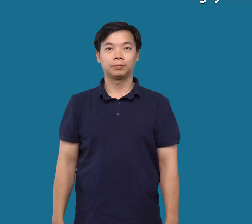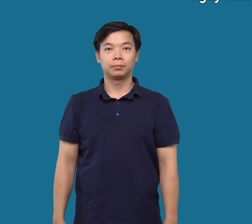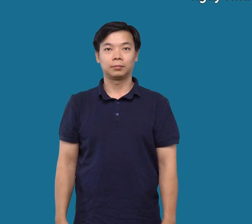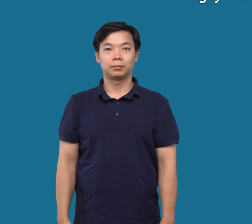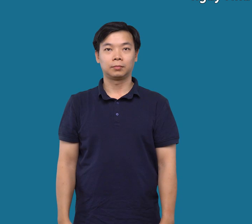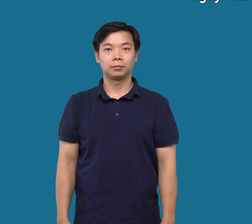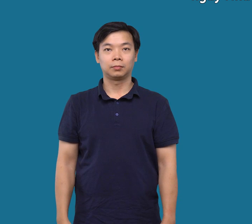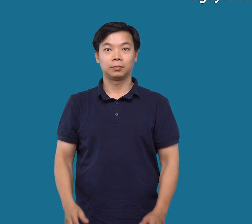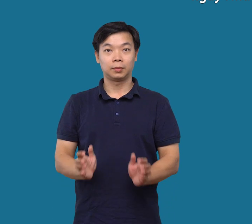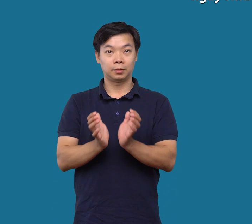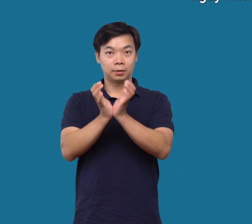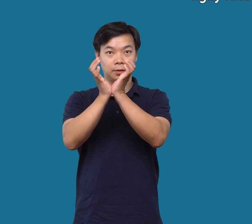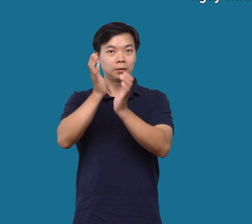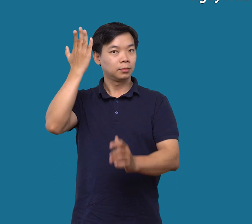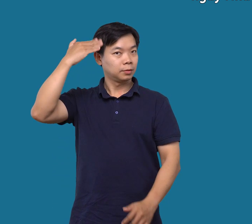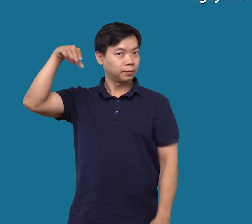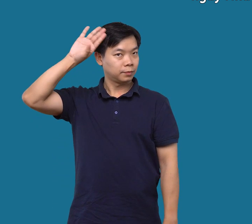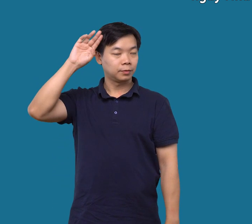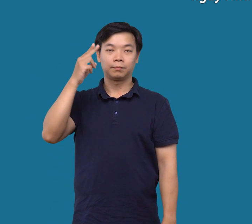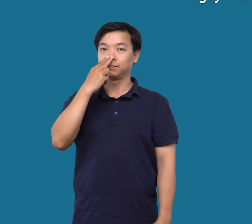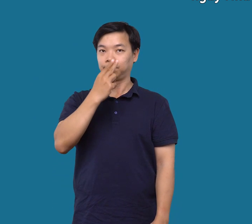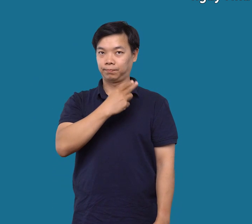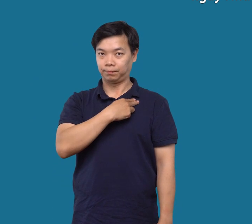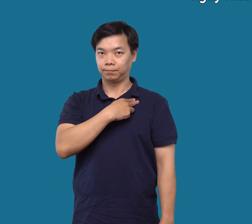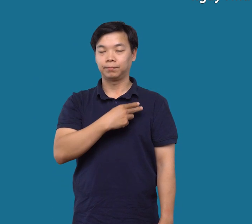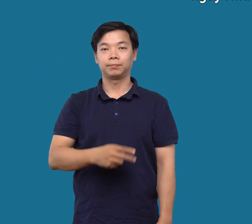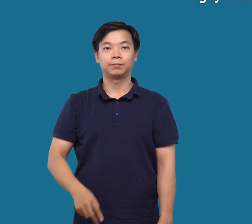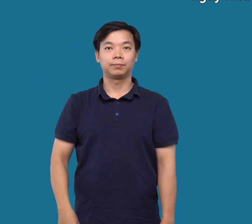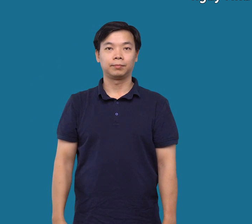ngày Nhà giáo Việt nam